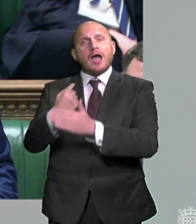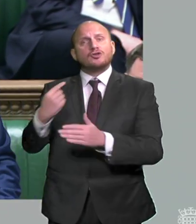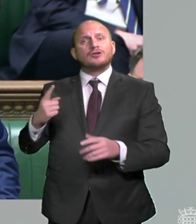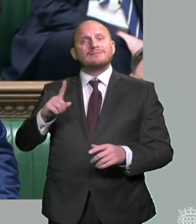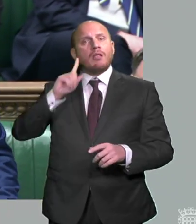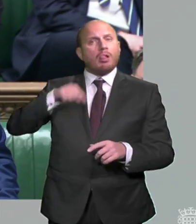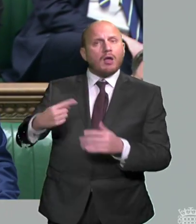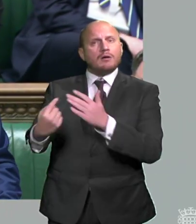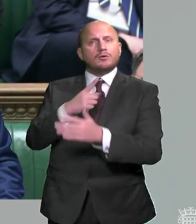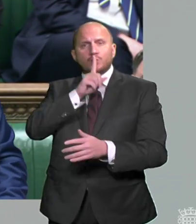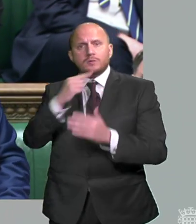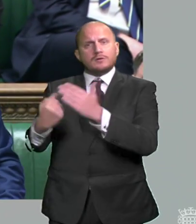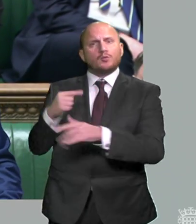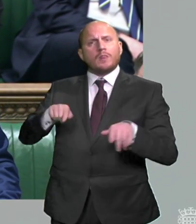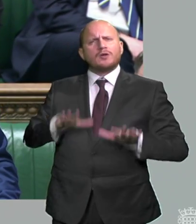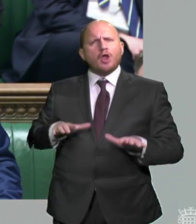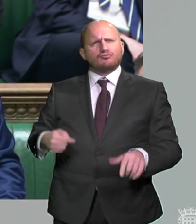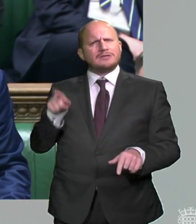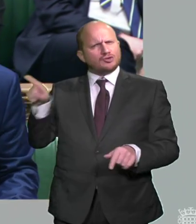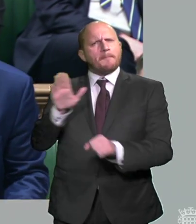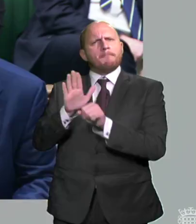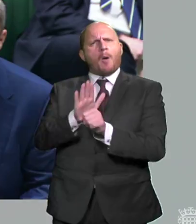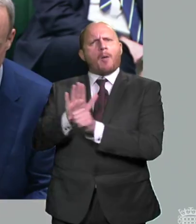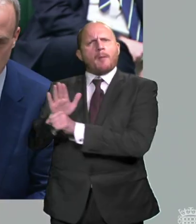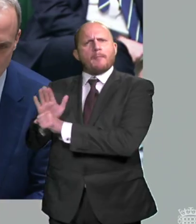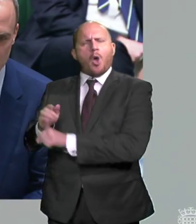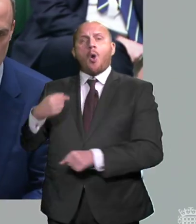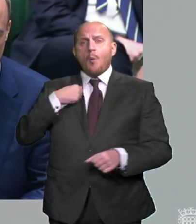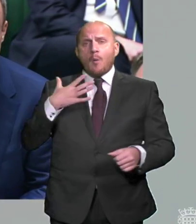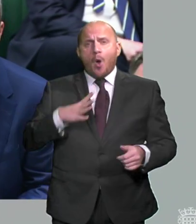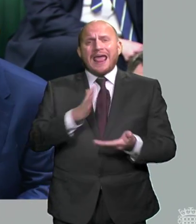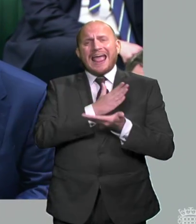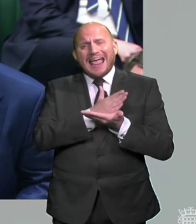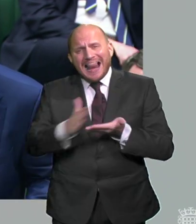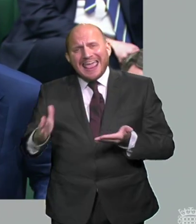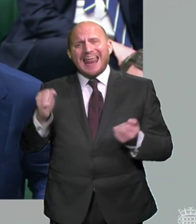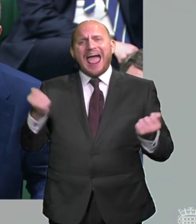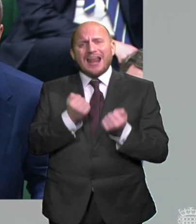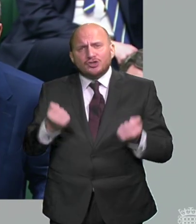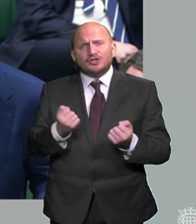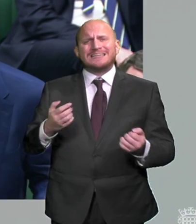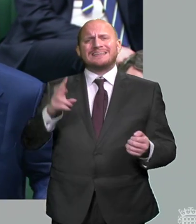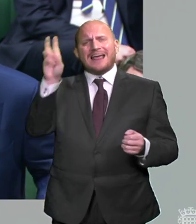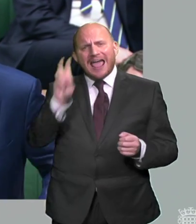We are delivering cleaner growth and energy security; she wants to send billions in reparation payments abroad.